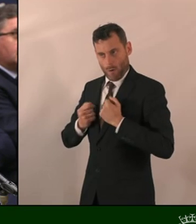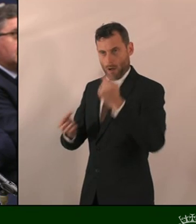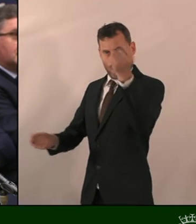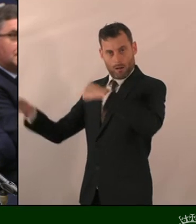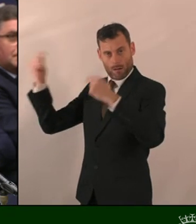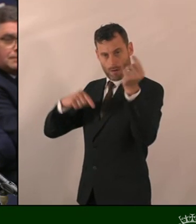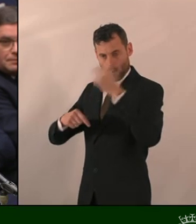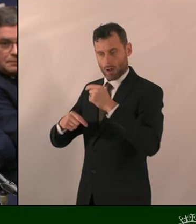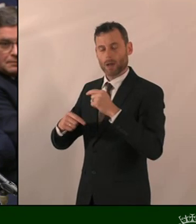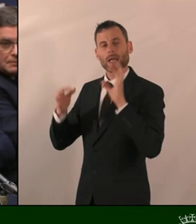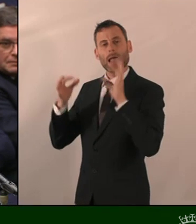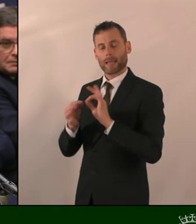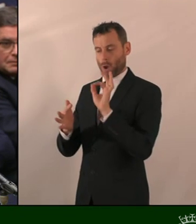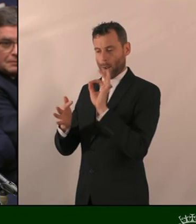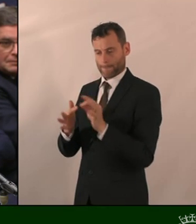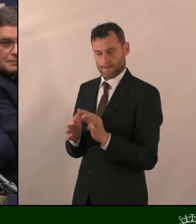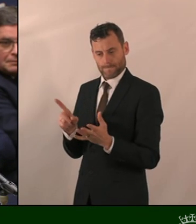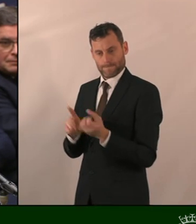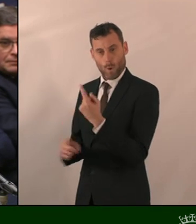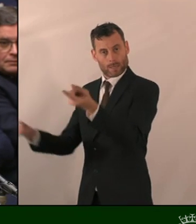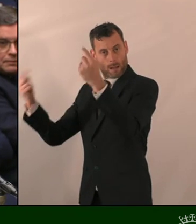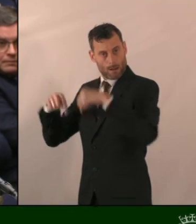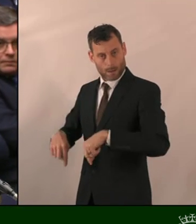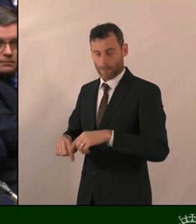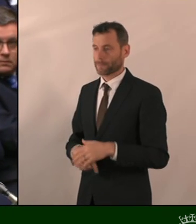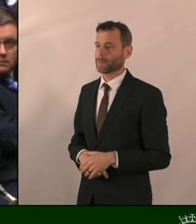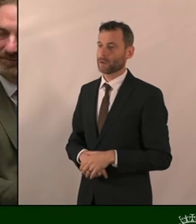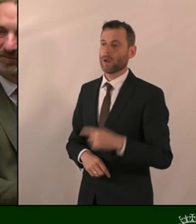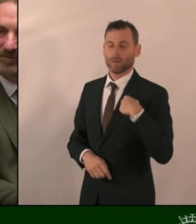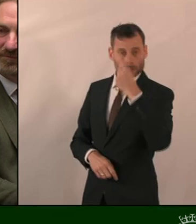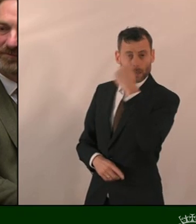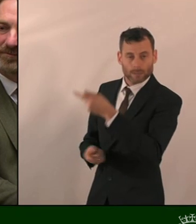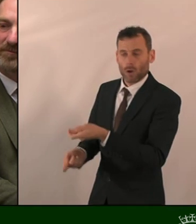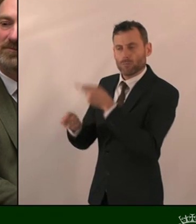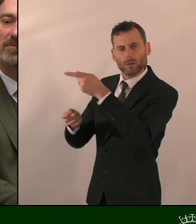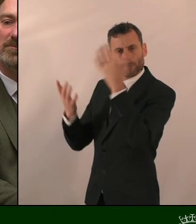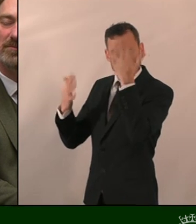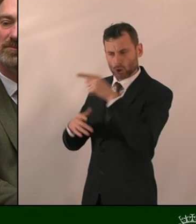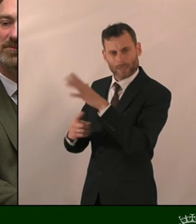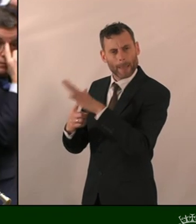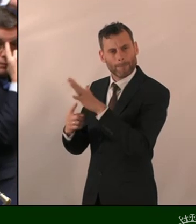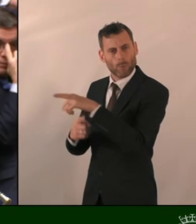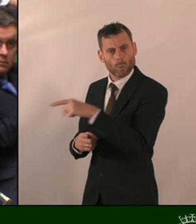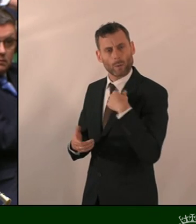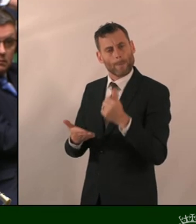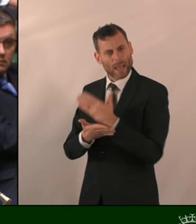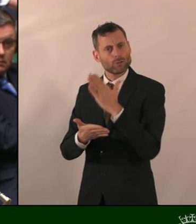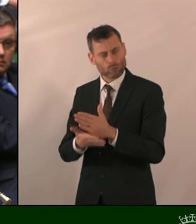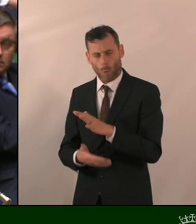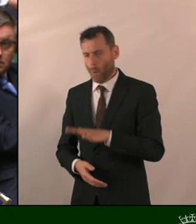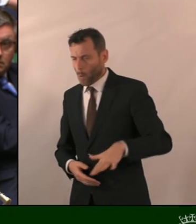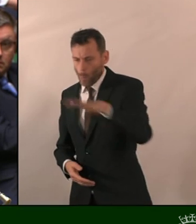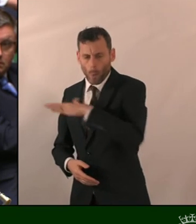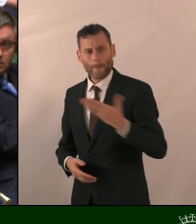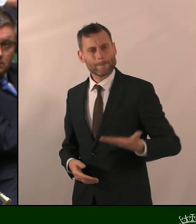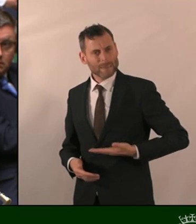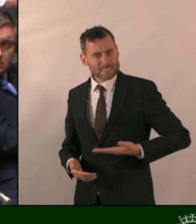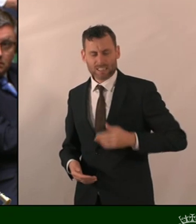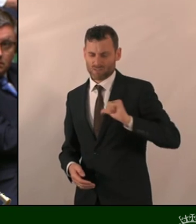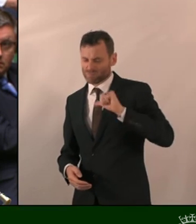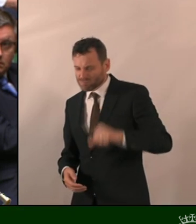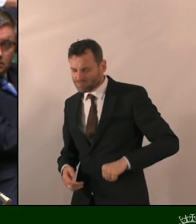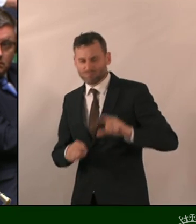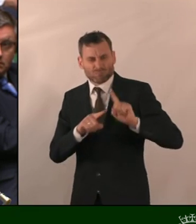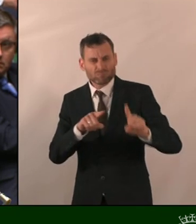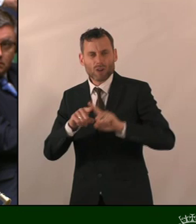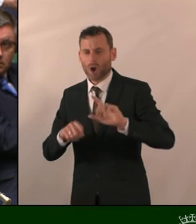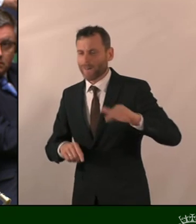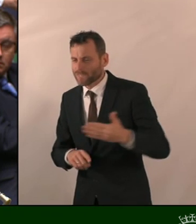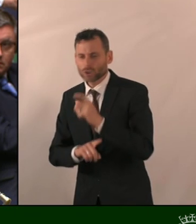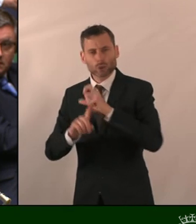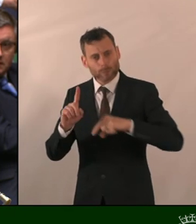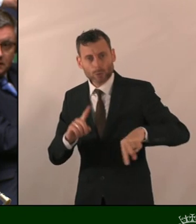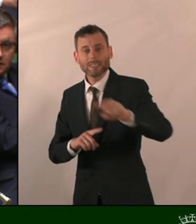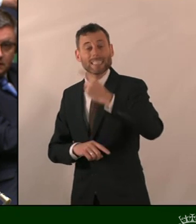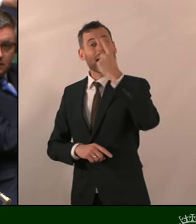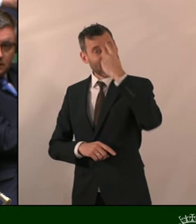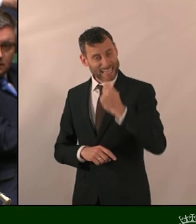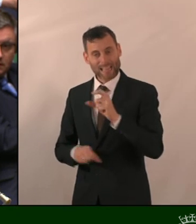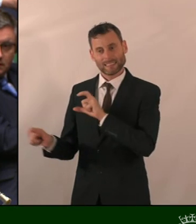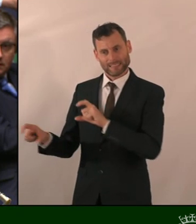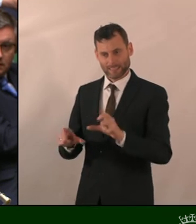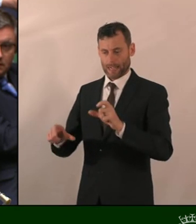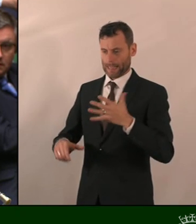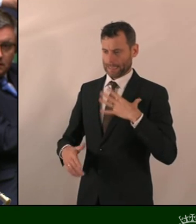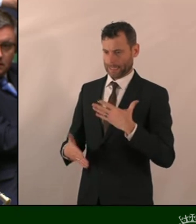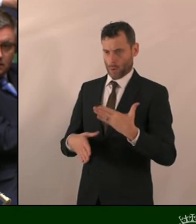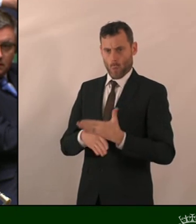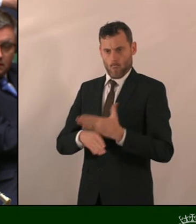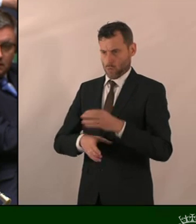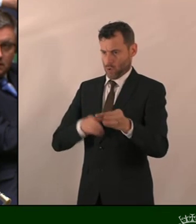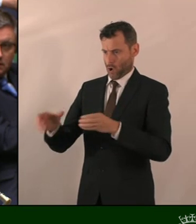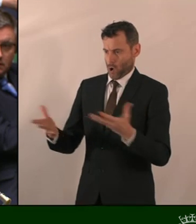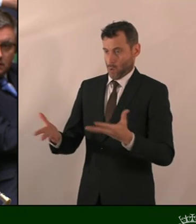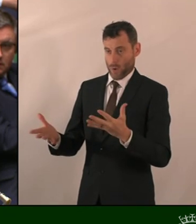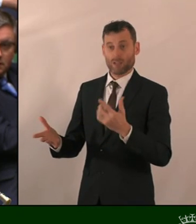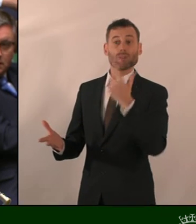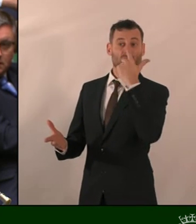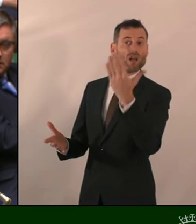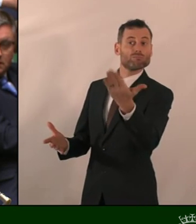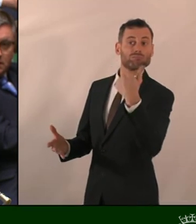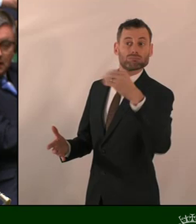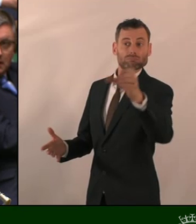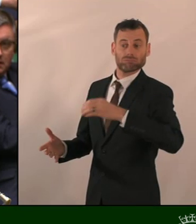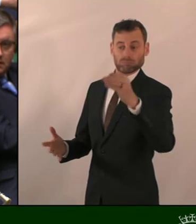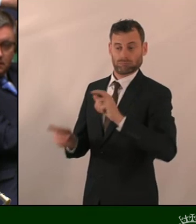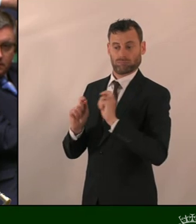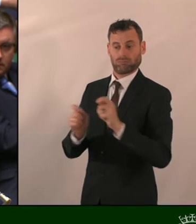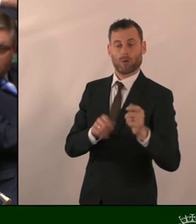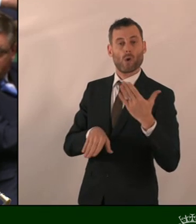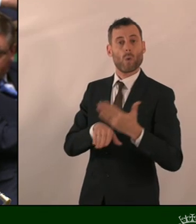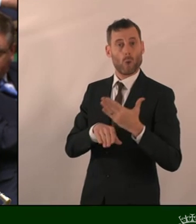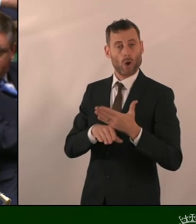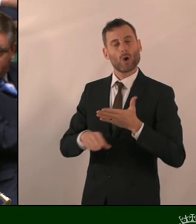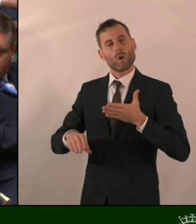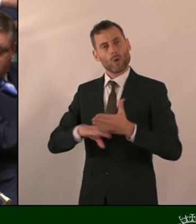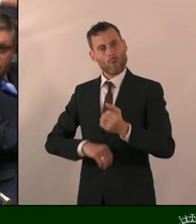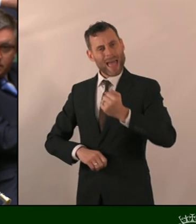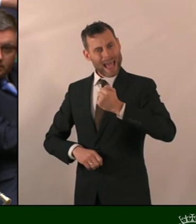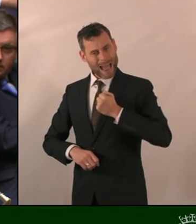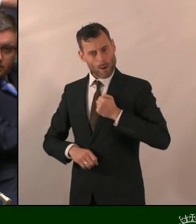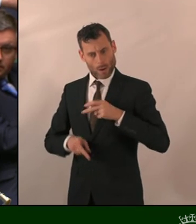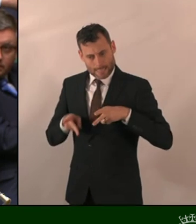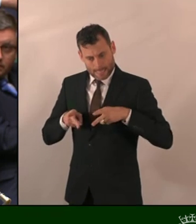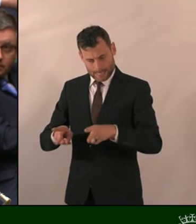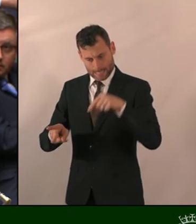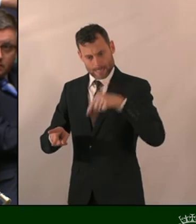The right honourable Gentleman has important concerns to raise, and we will ensure that everywhere in this country—all businesses, all agricultural sectors and all the fishing communities of this country—will be able to access the labour and the workforce that are needed, under our points-based system.